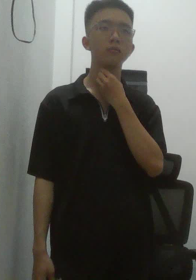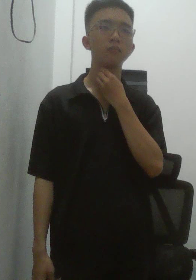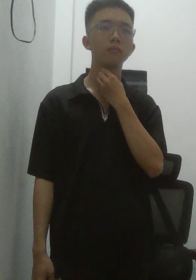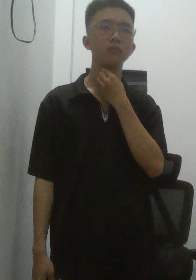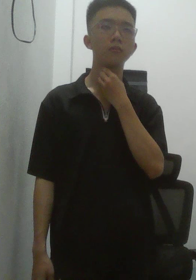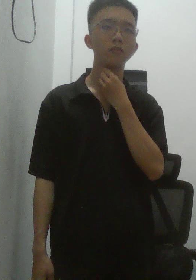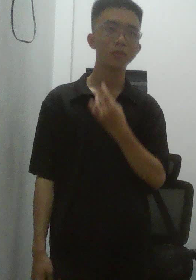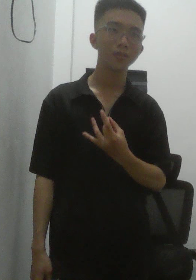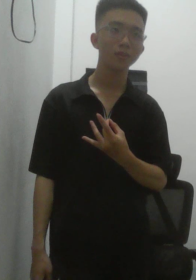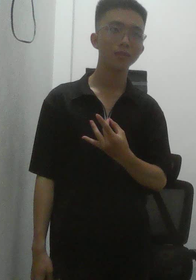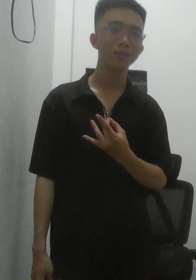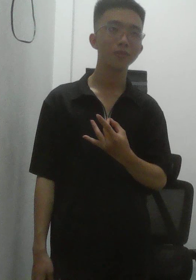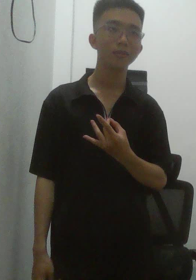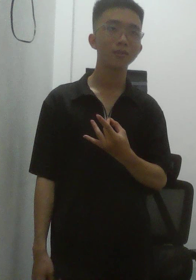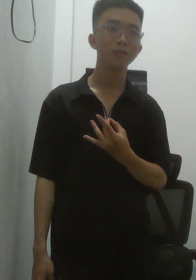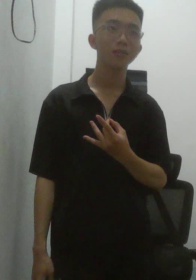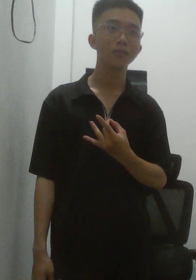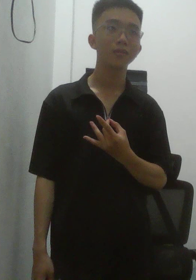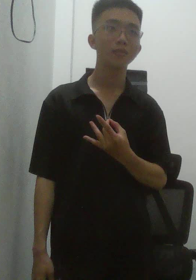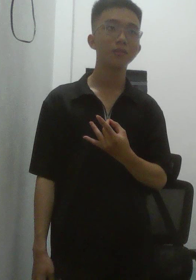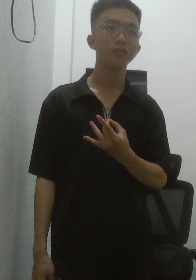thich